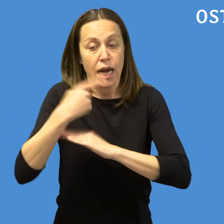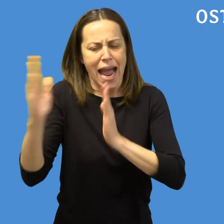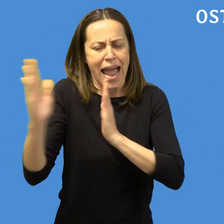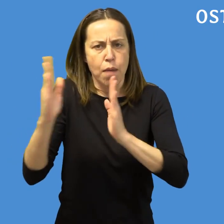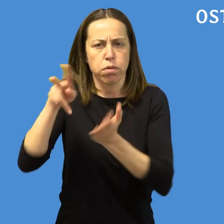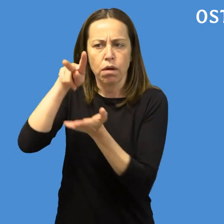época